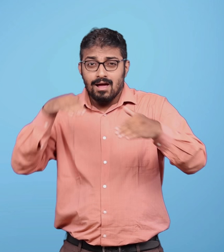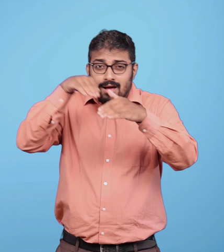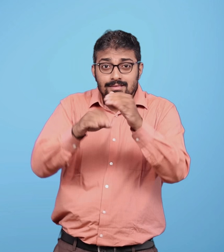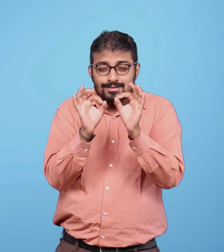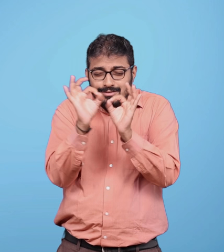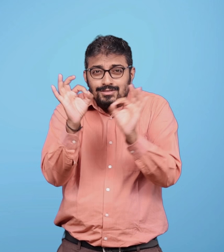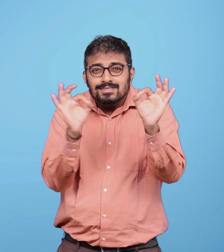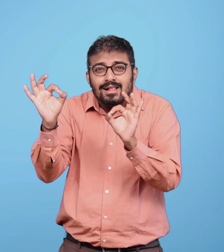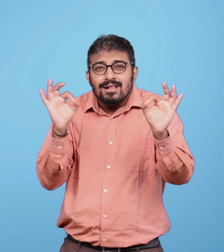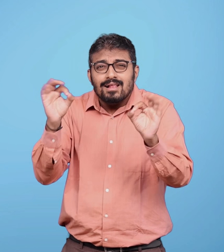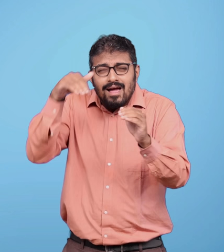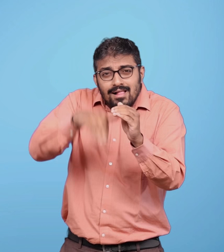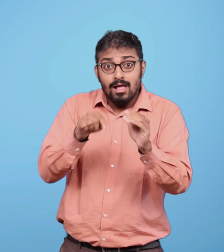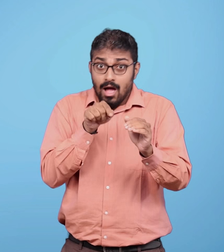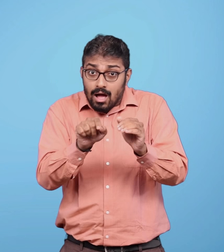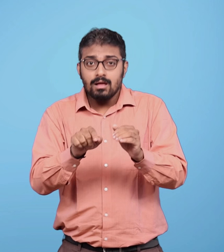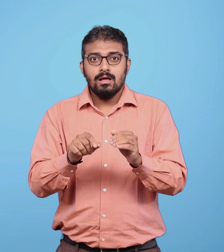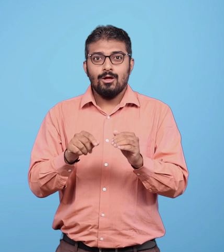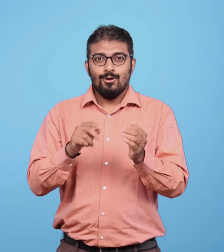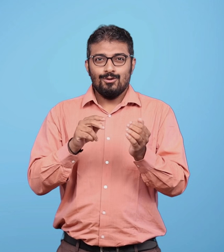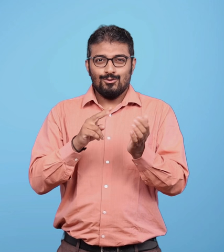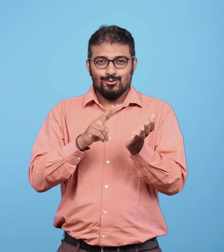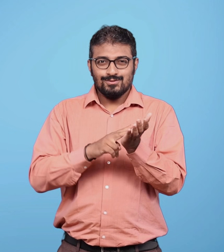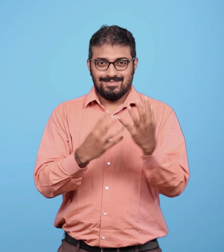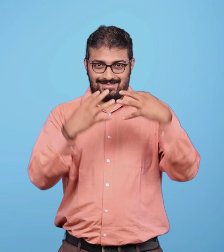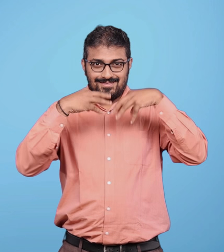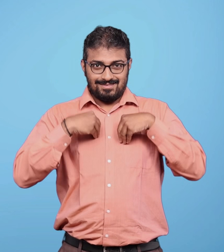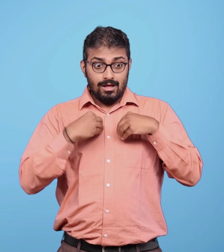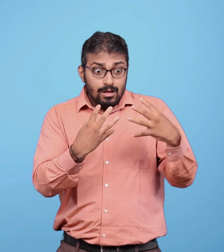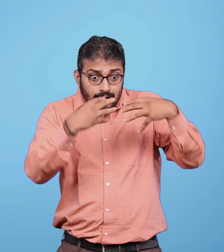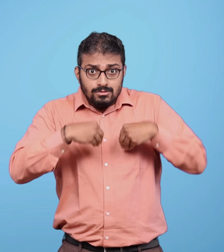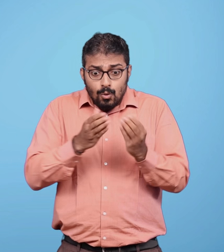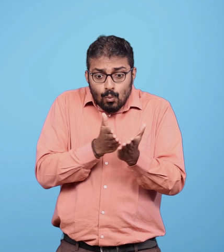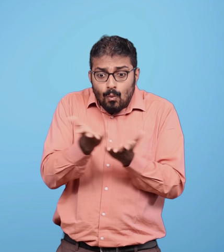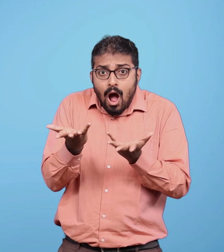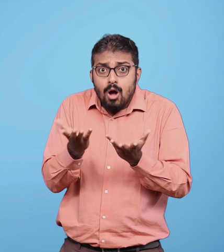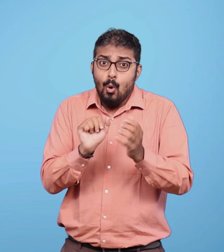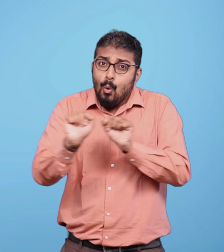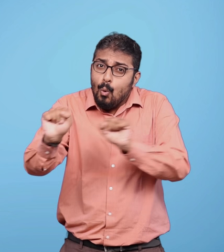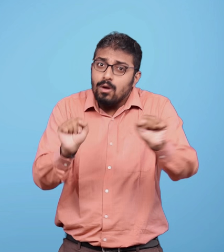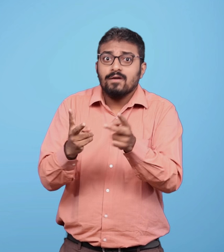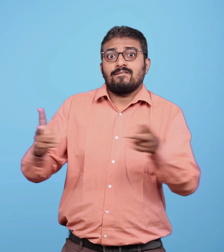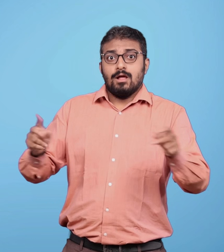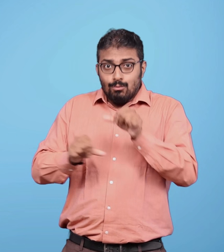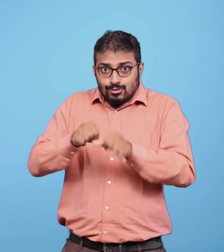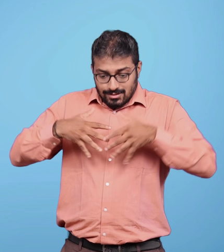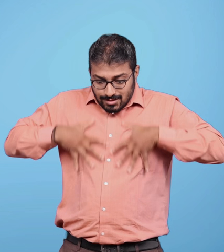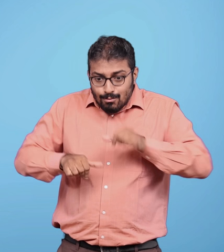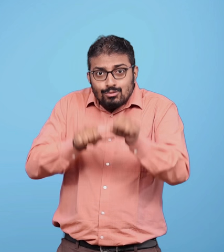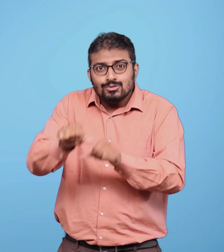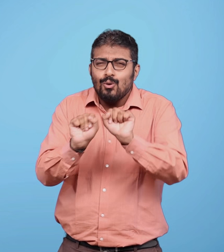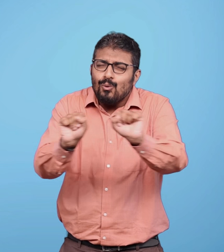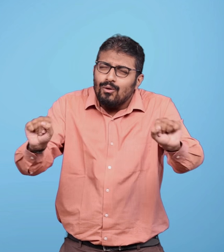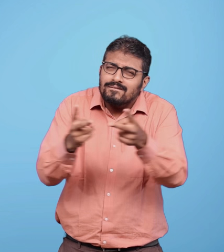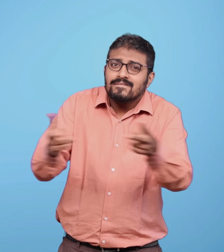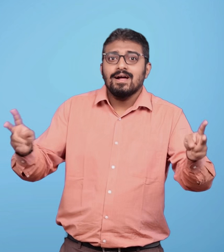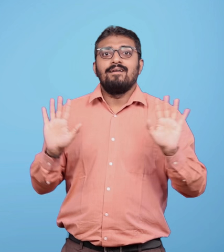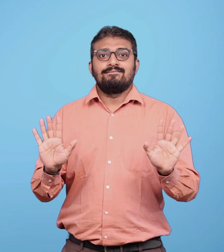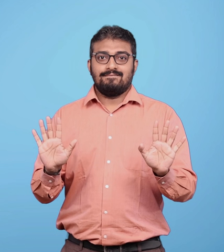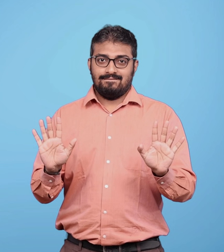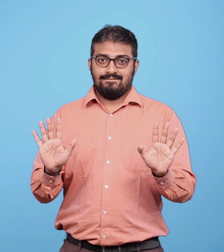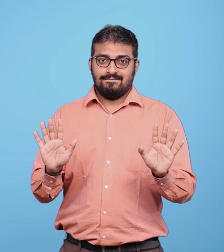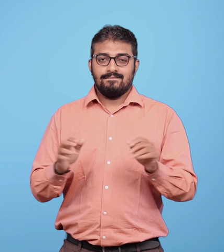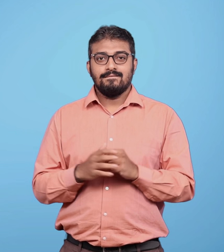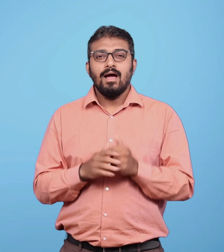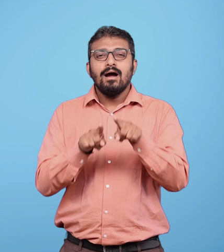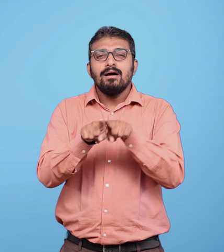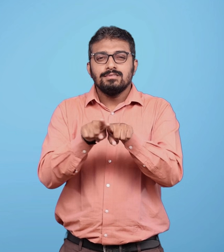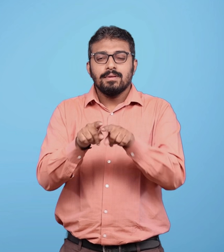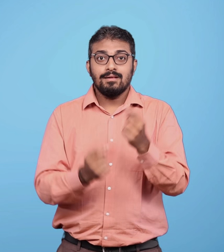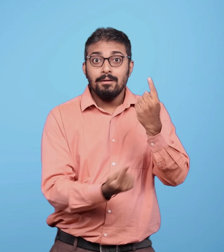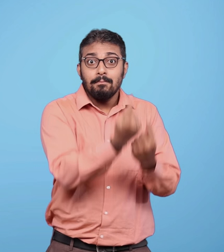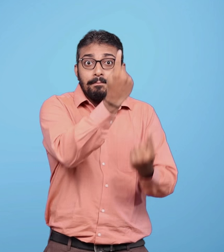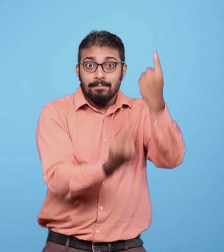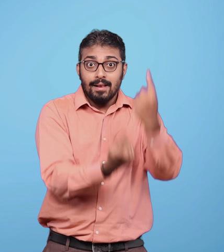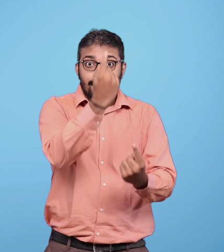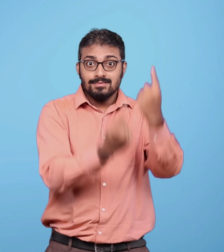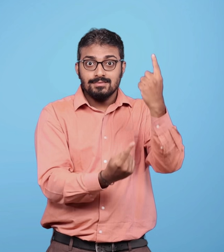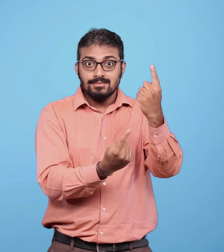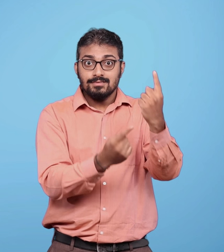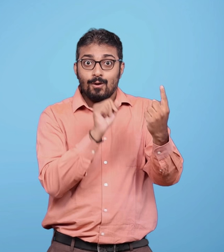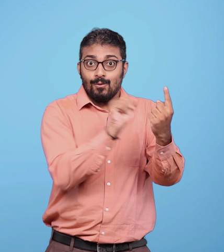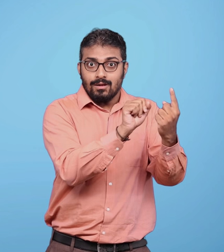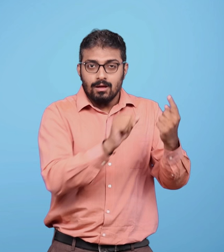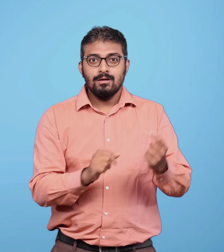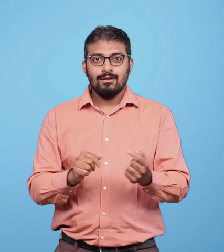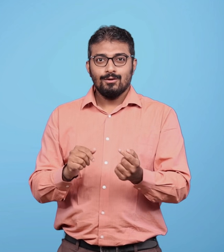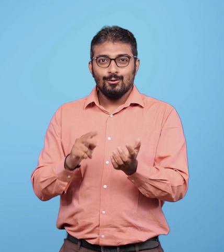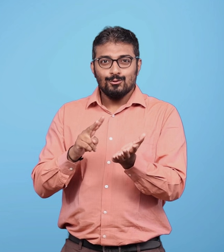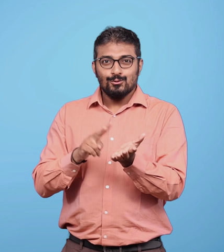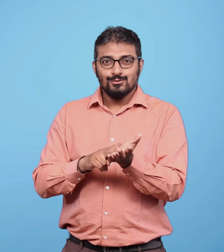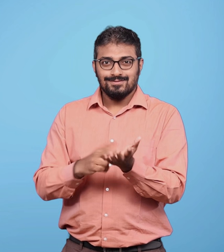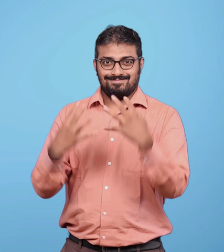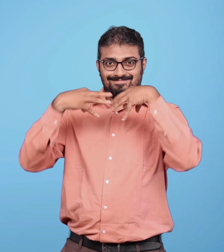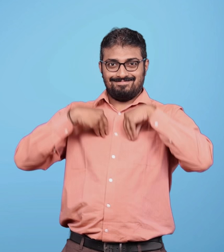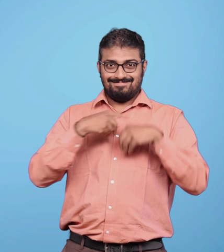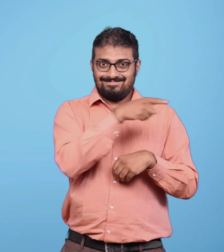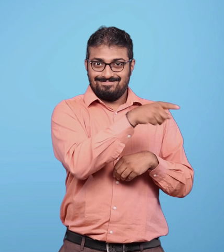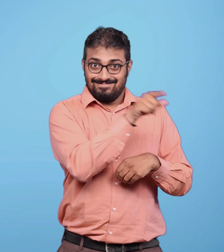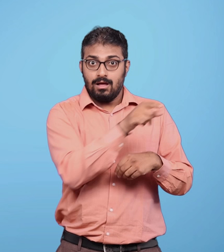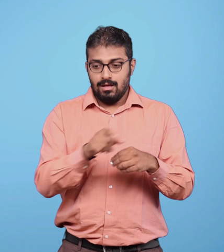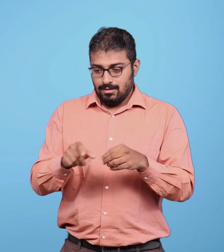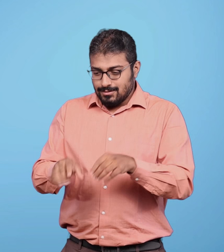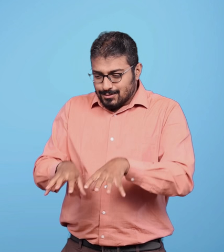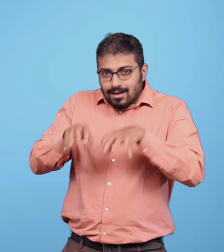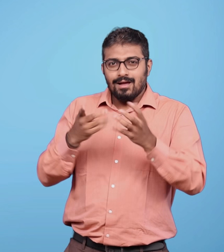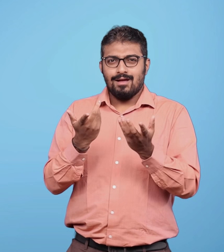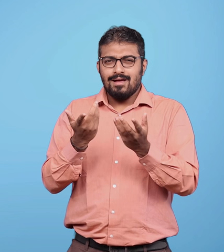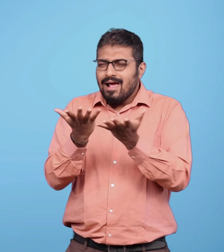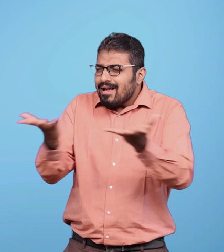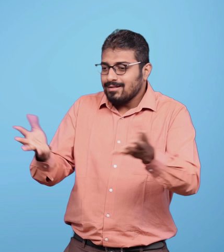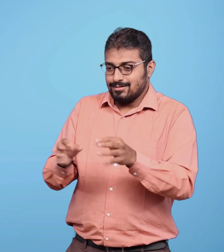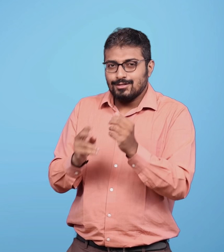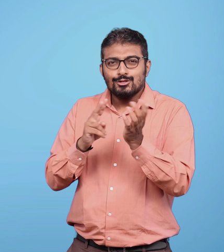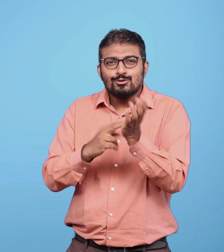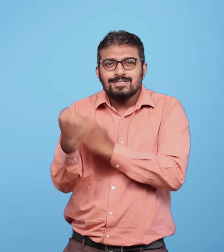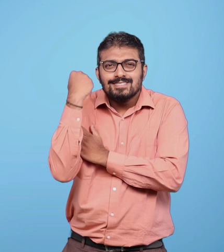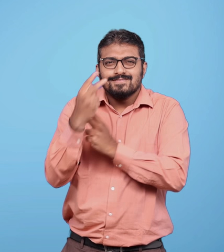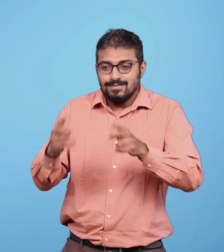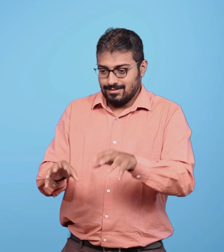and its utilisation by the body. For example, some organisms like plants make food themselves from simple substances.